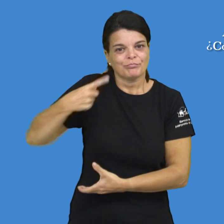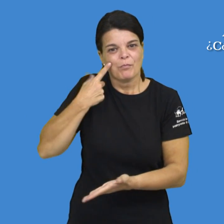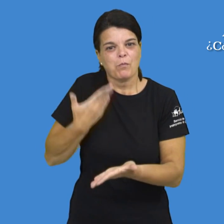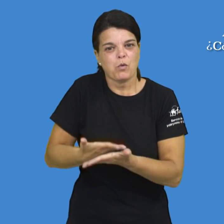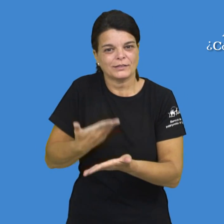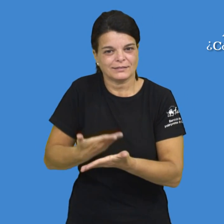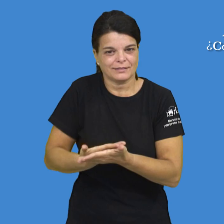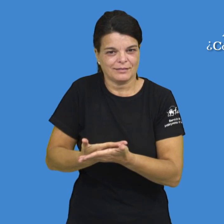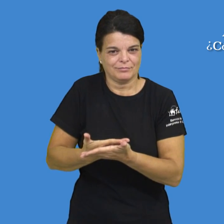certificado